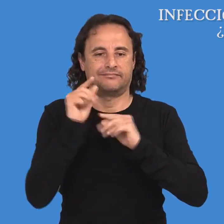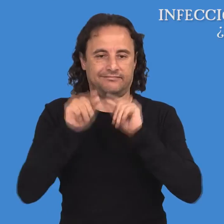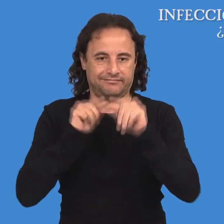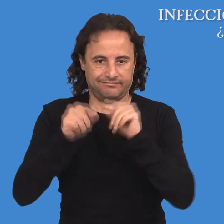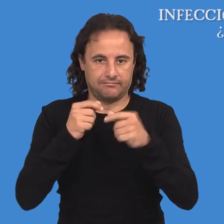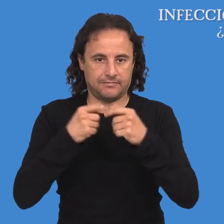virus